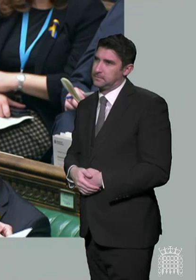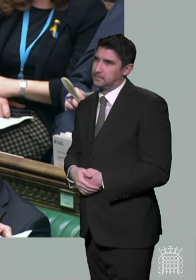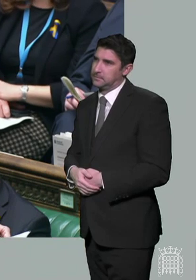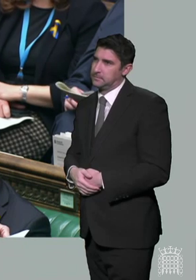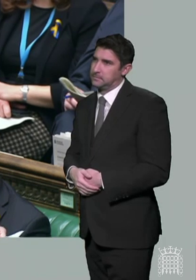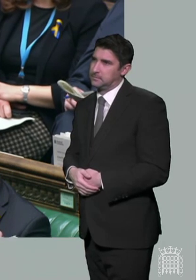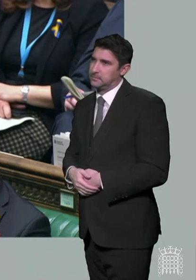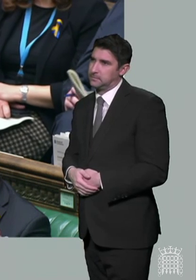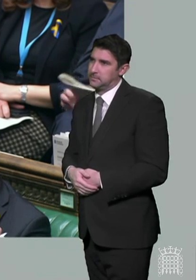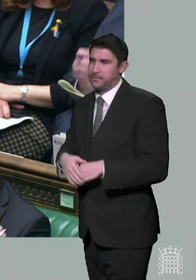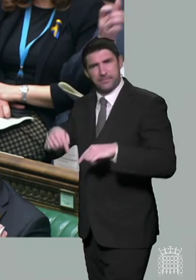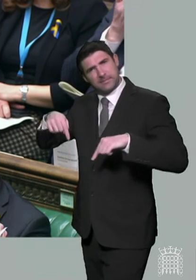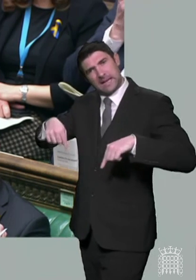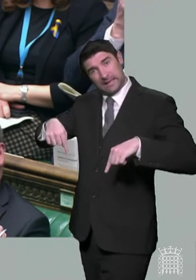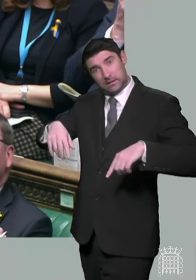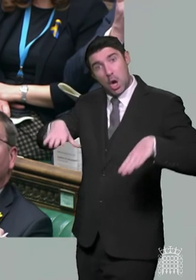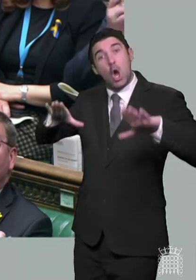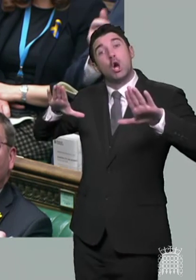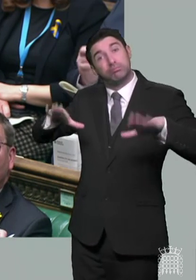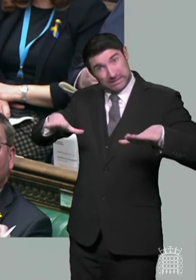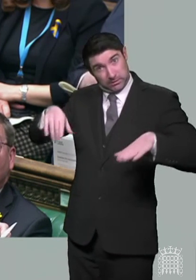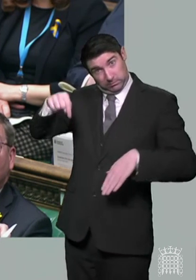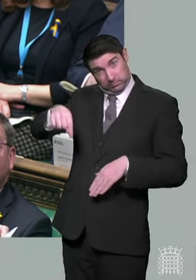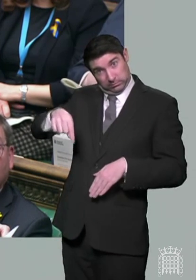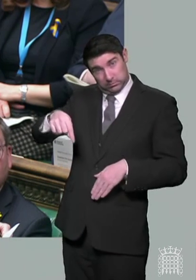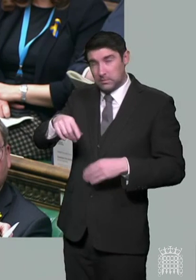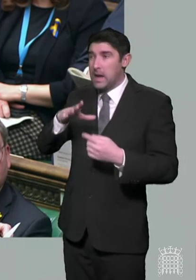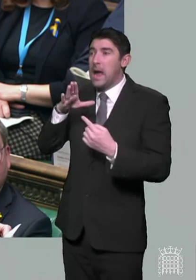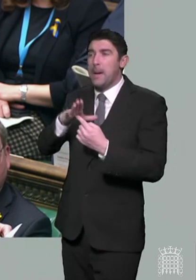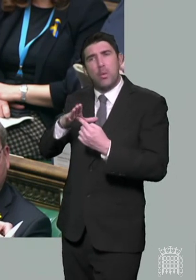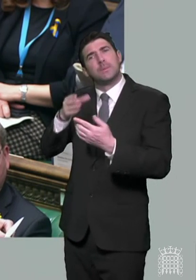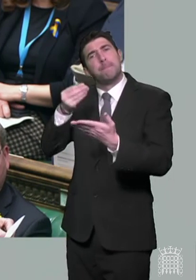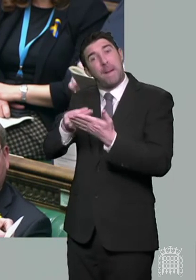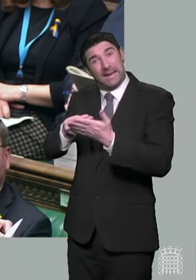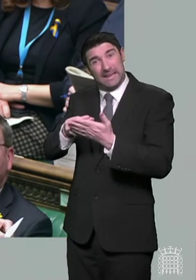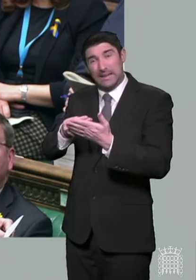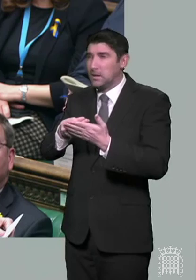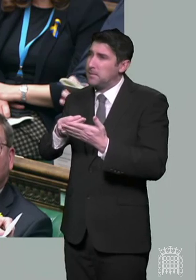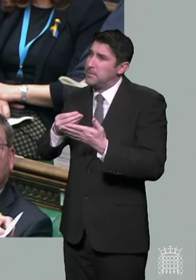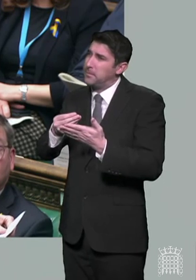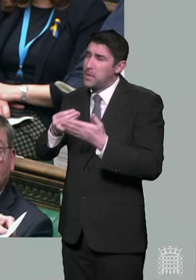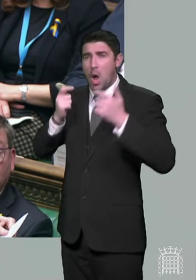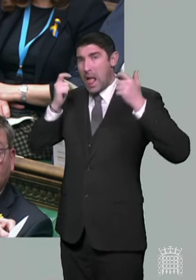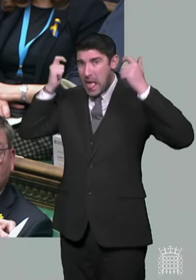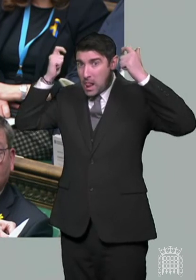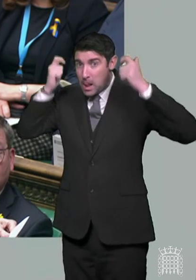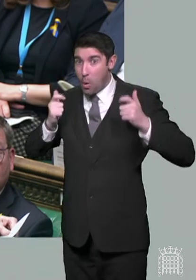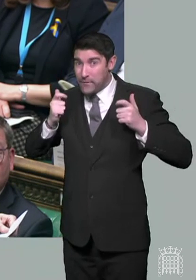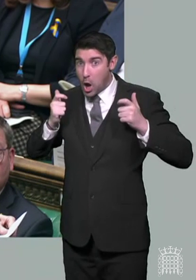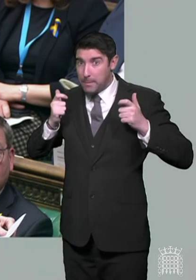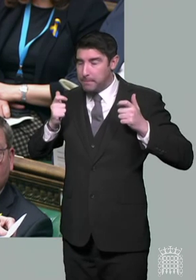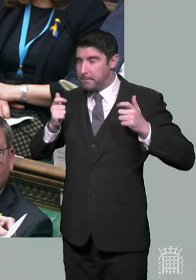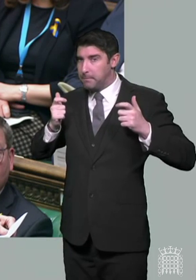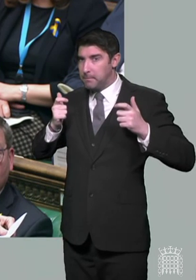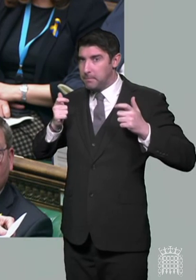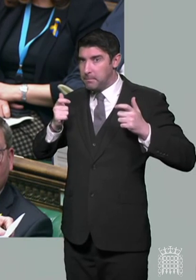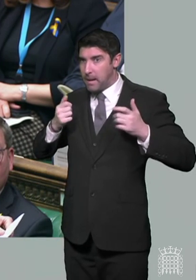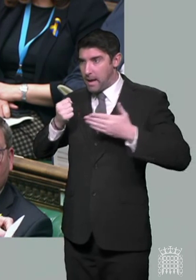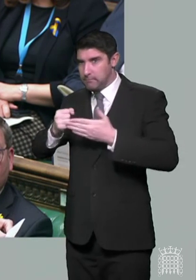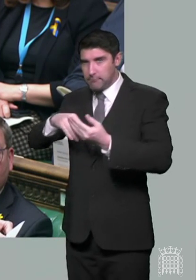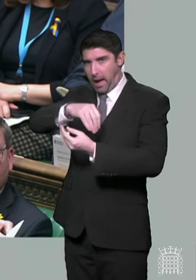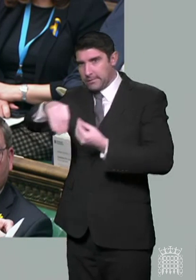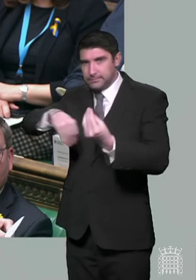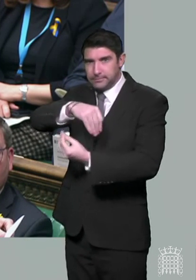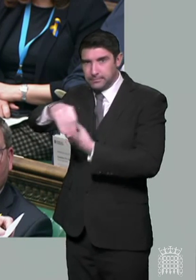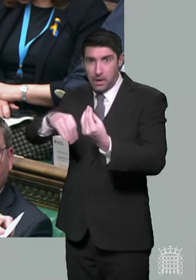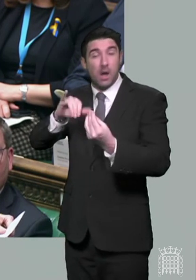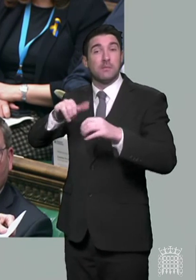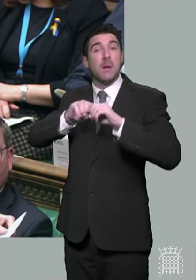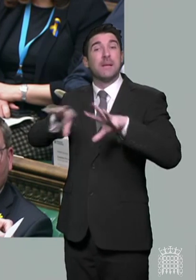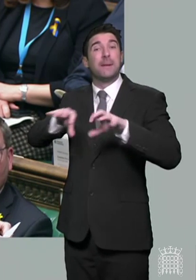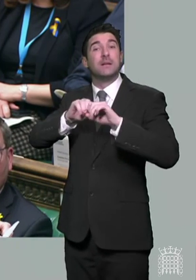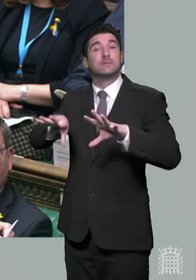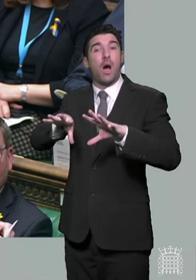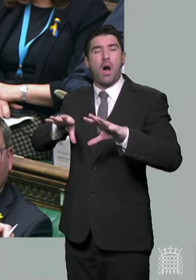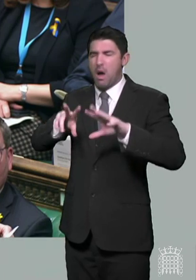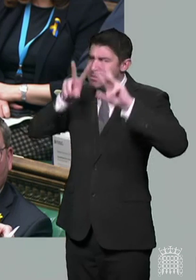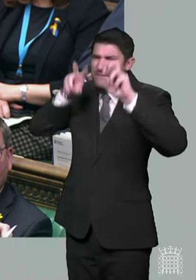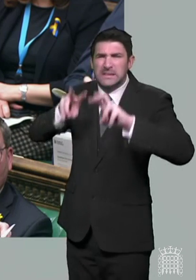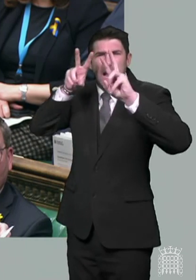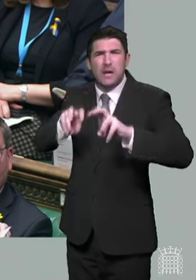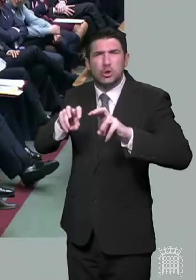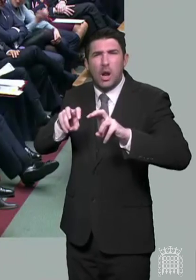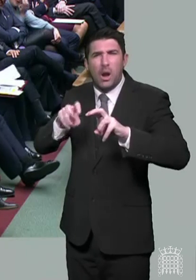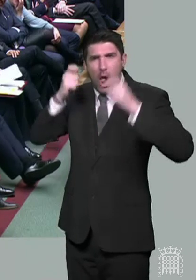In Britain, one of its aims is to ensure safe passage for money flows offshore, while law firms intimidate into silence those who would investigate, be it the media or even the National Crime Agency.